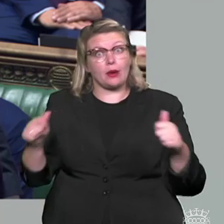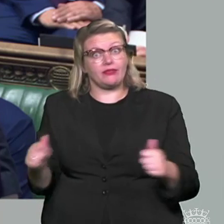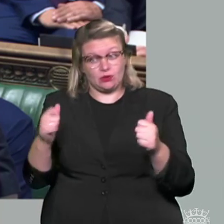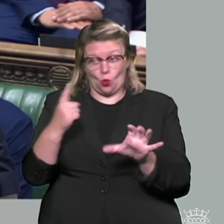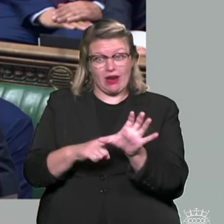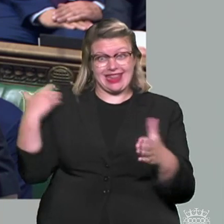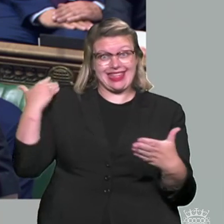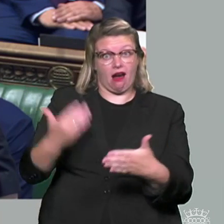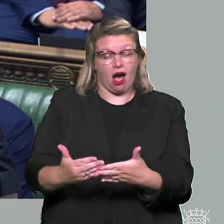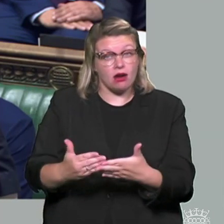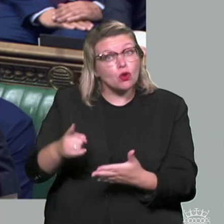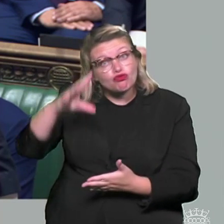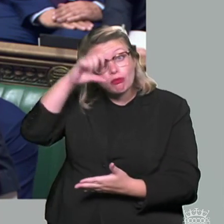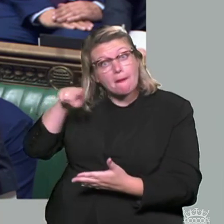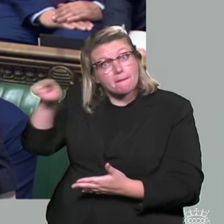the anniversary of the exit from lockdown last year, and do you remember what he said?